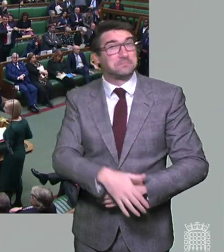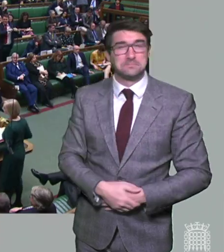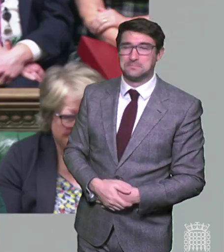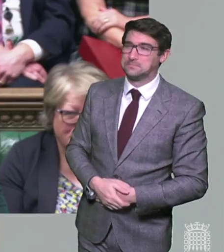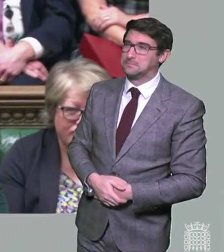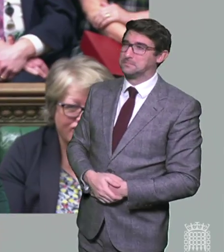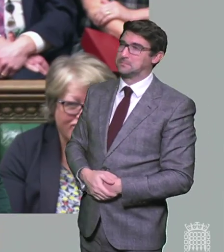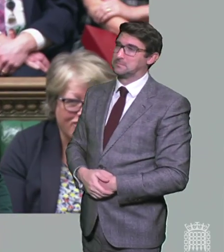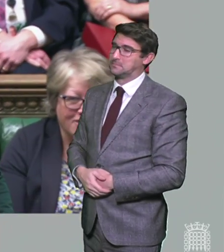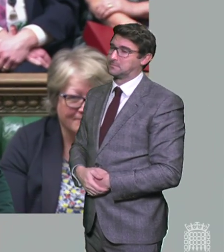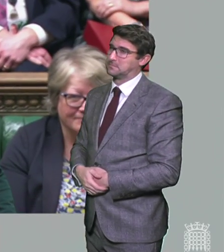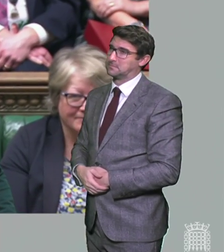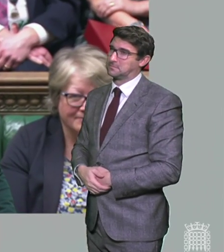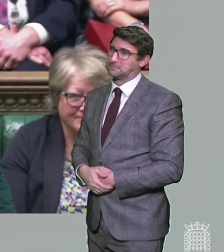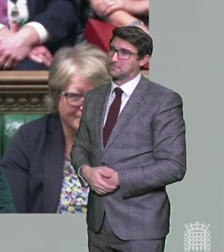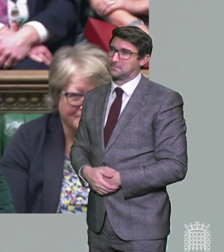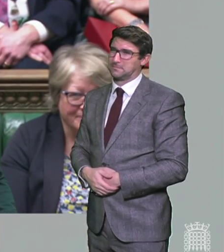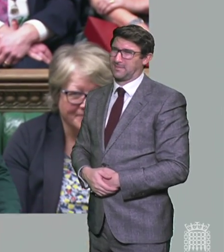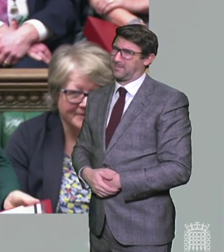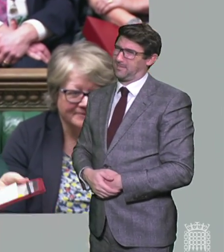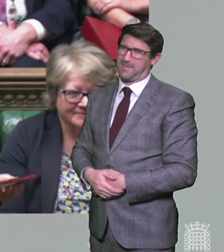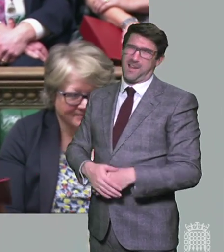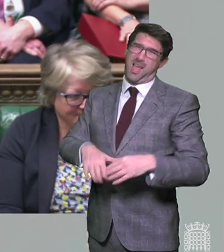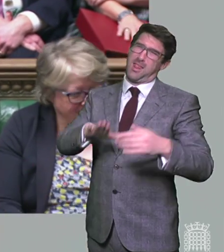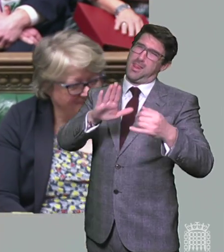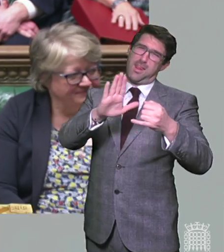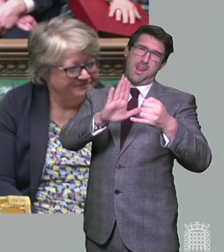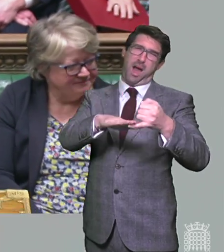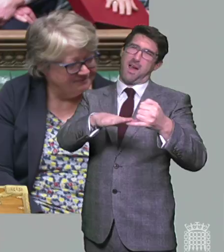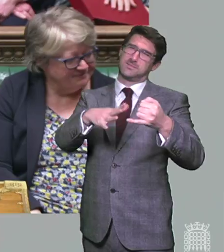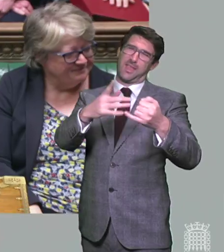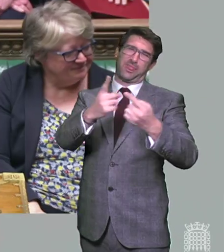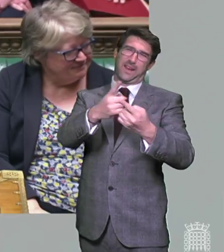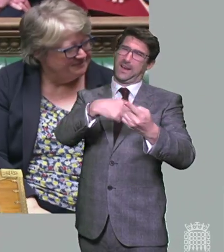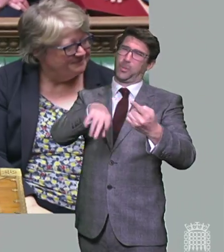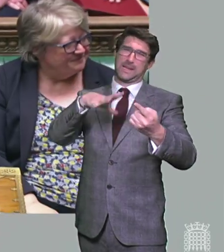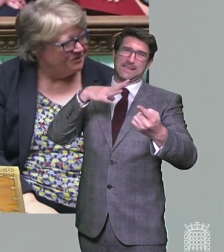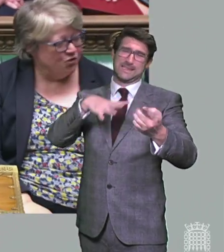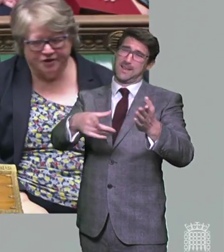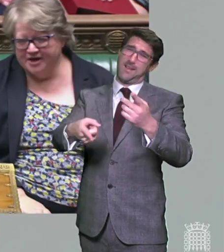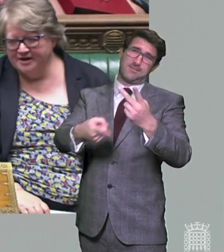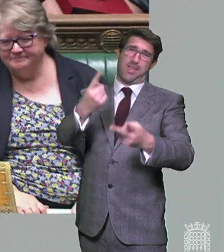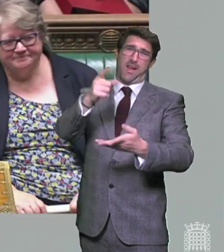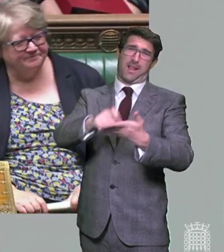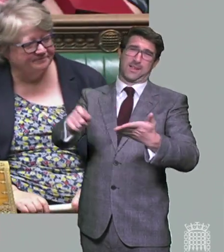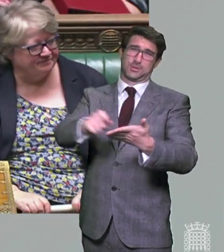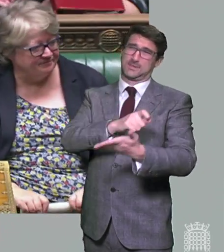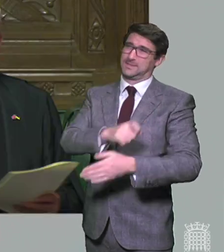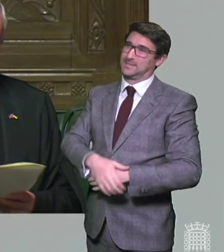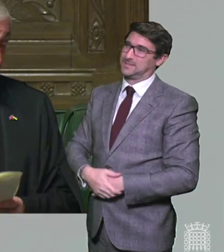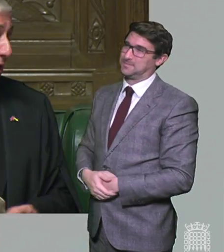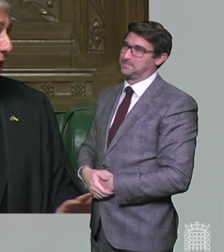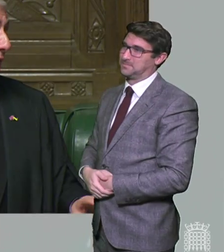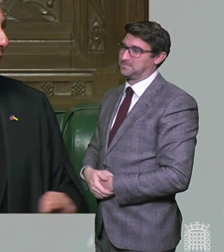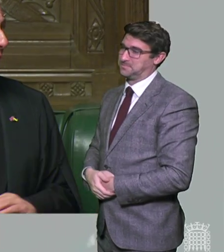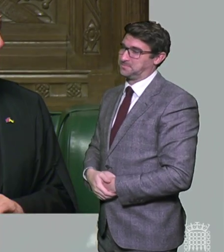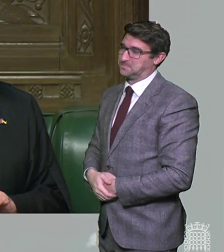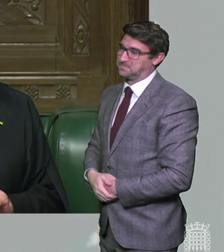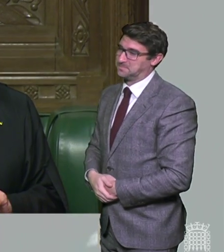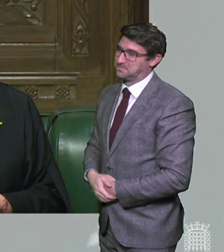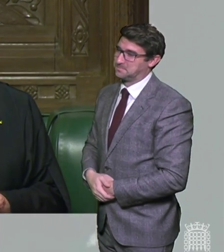I think the last thing we need is a general election.